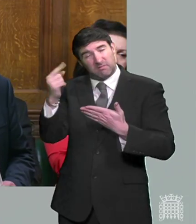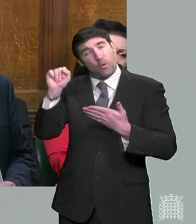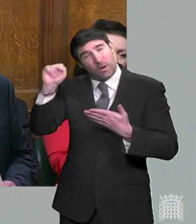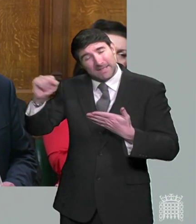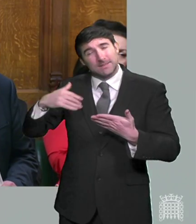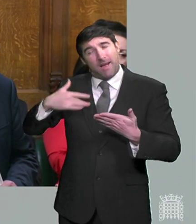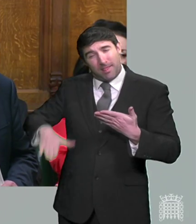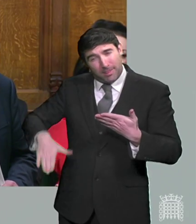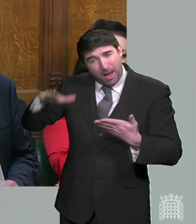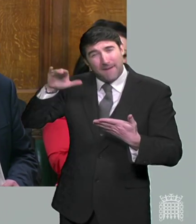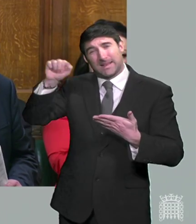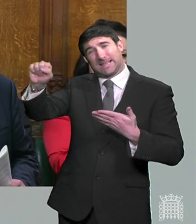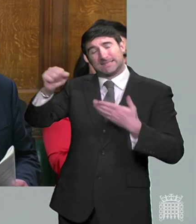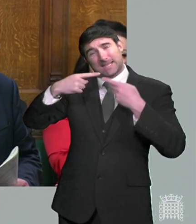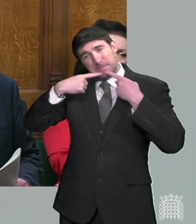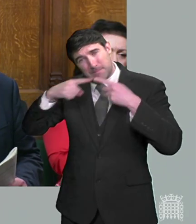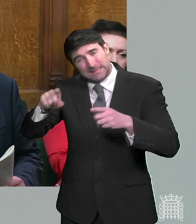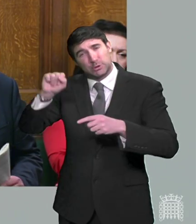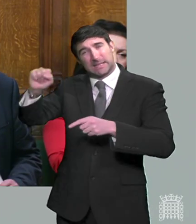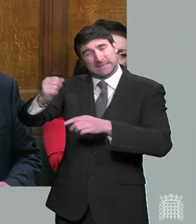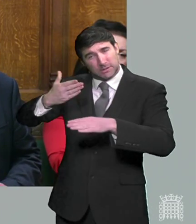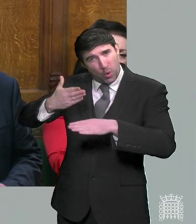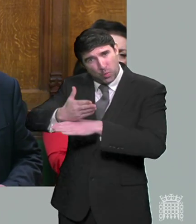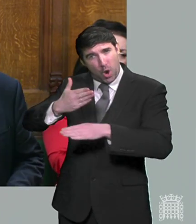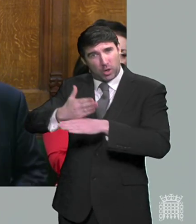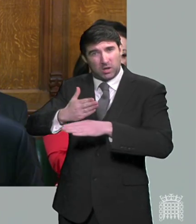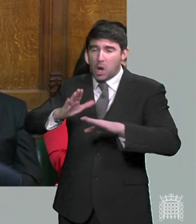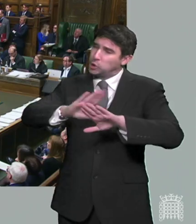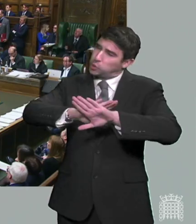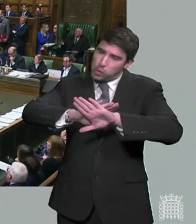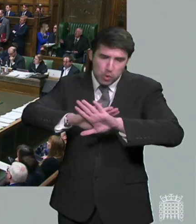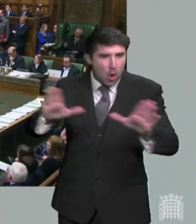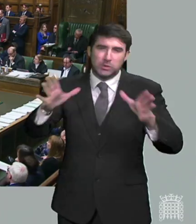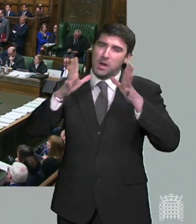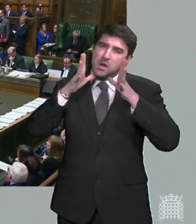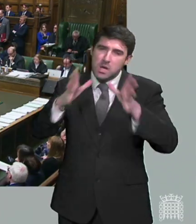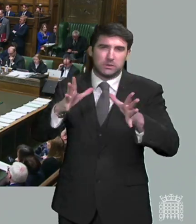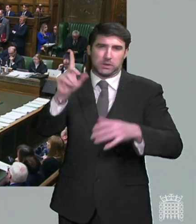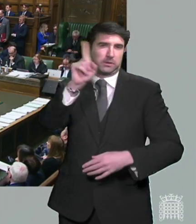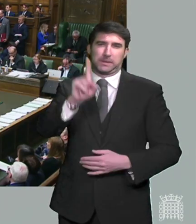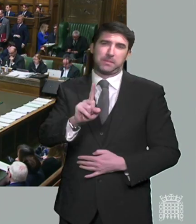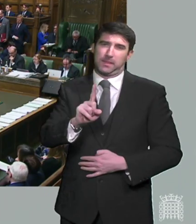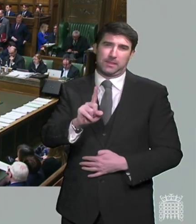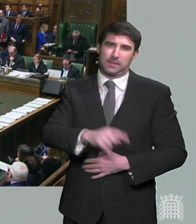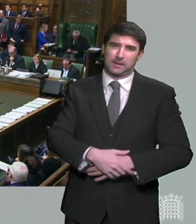It is vitally important as we sit here today: do not hate.